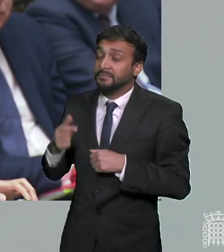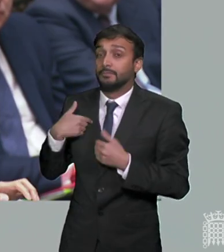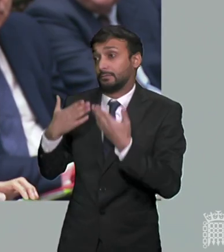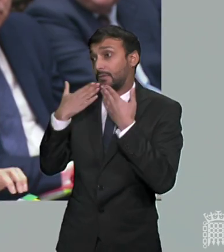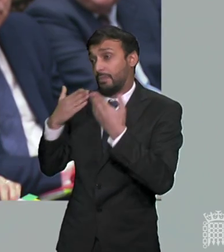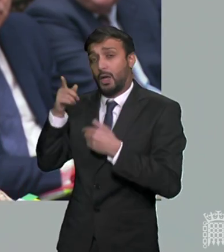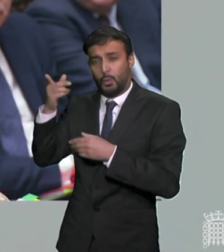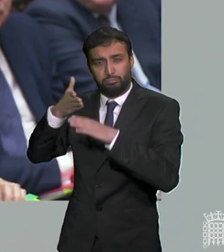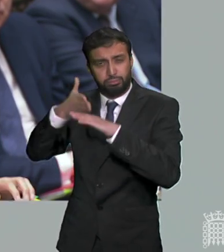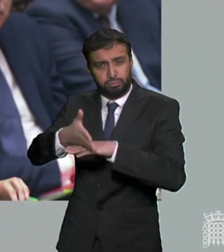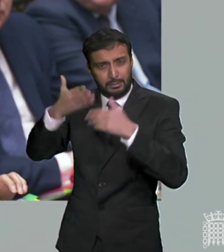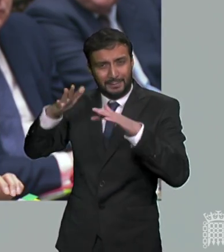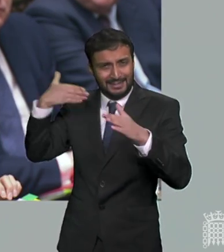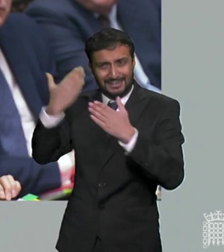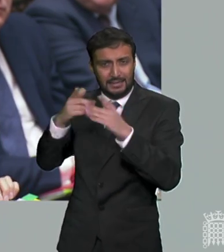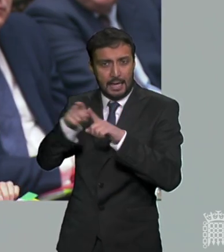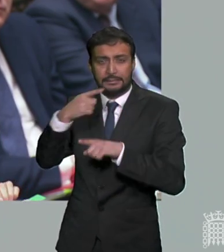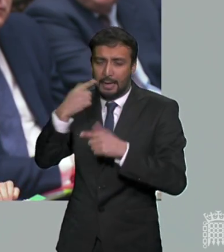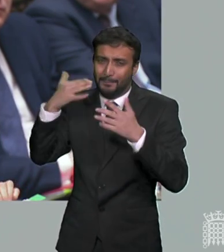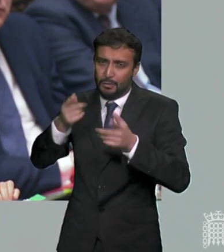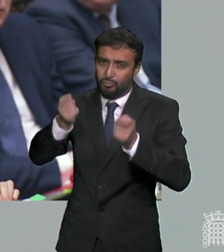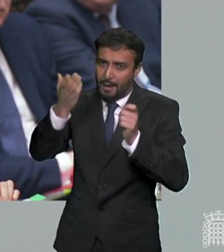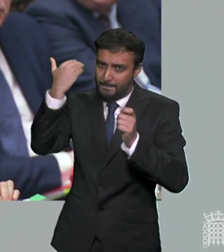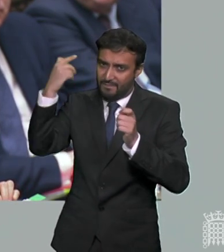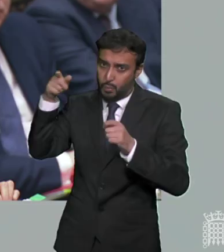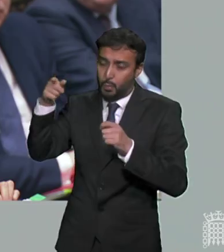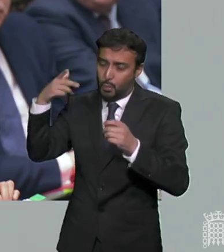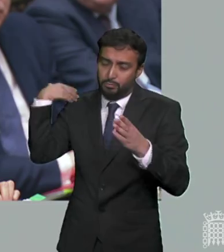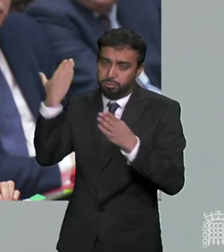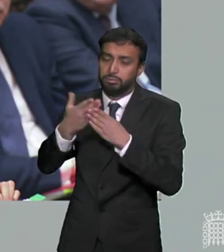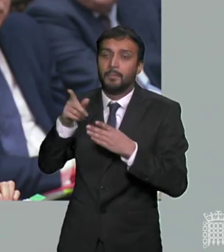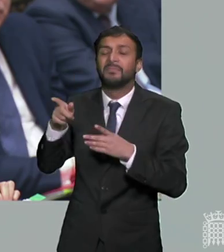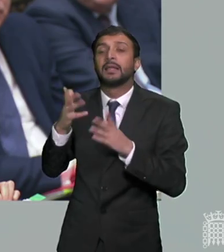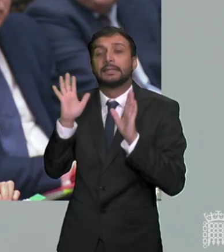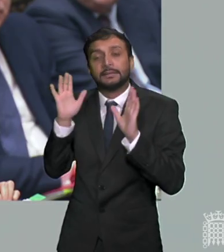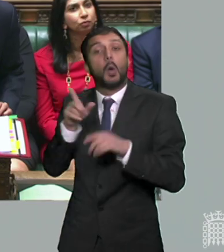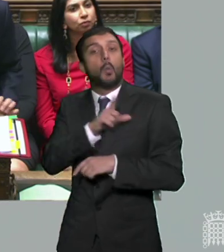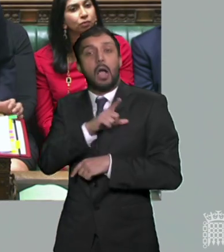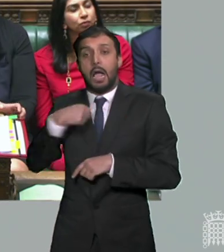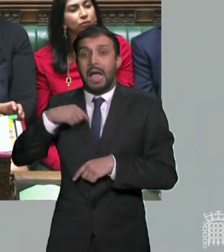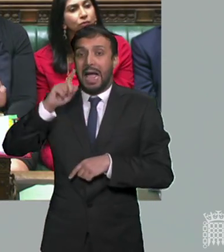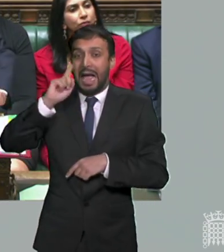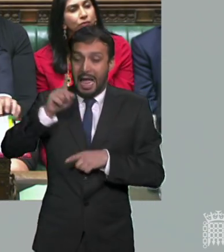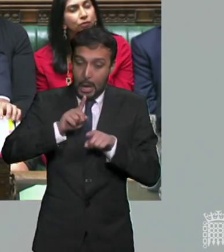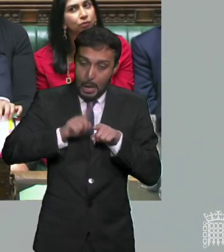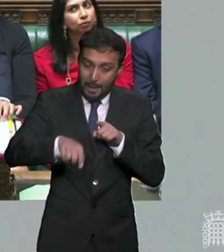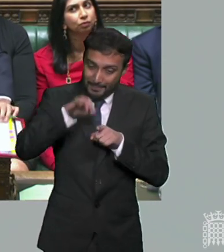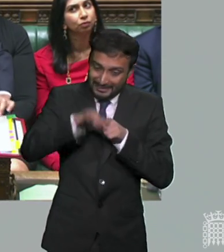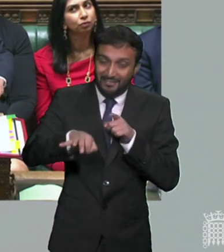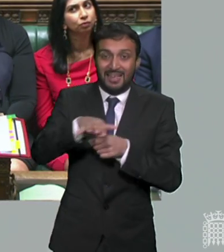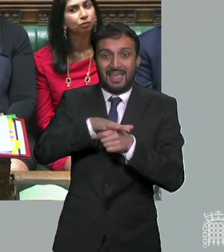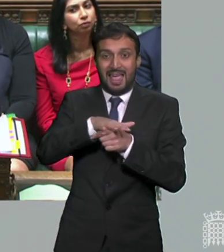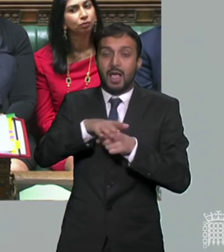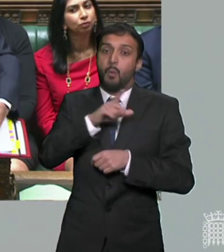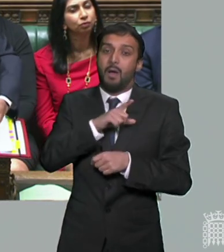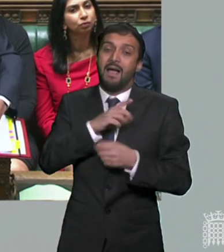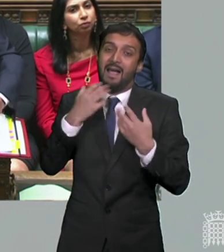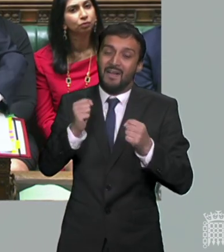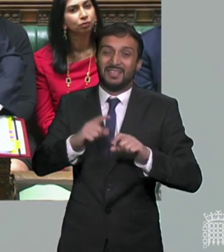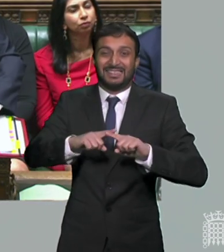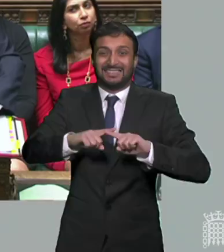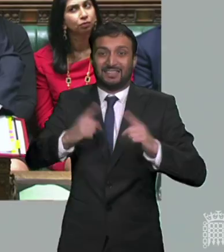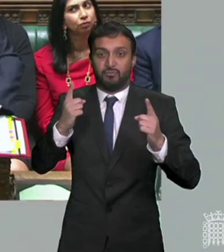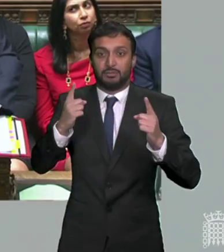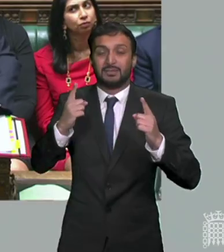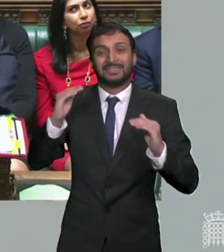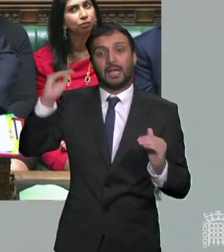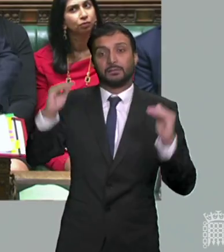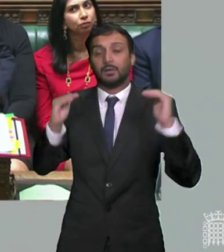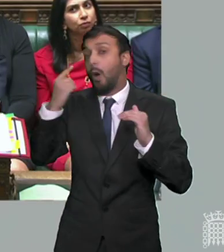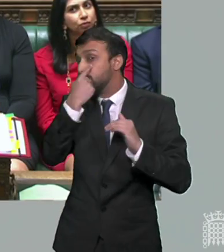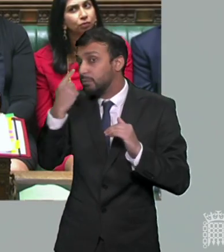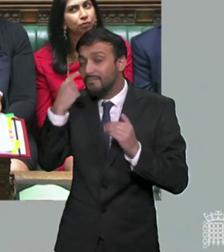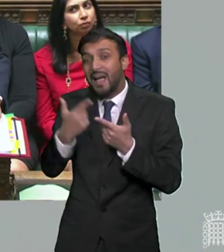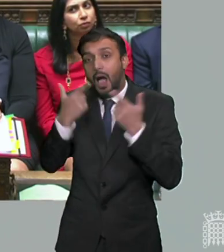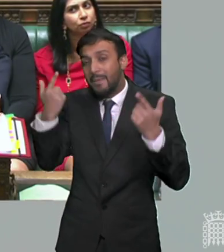As he said, it is something that he has raised before. He will appreciate that, while I cannot speak in detail on any particular case, there are differences in the standard of proof required for civil and criminal proceedings.